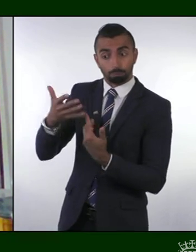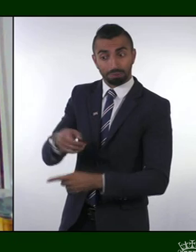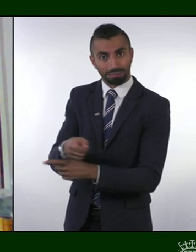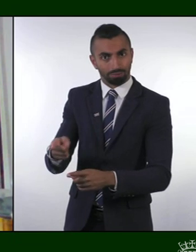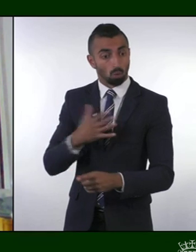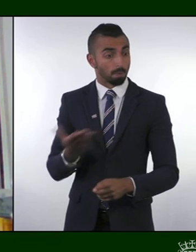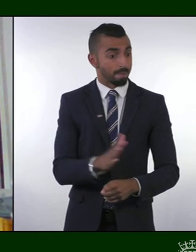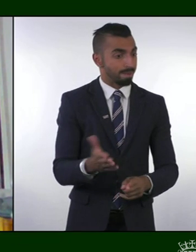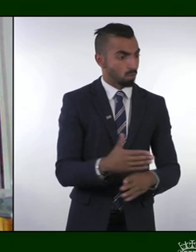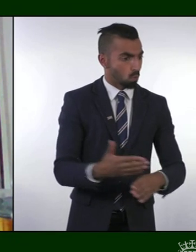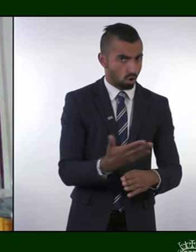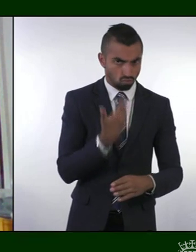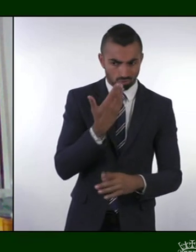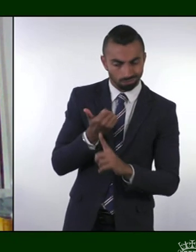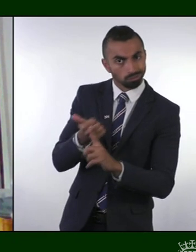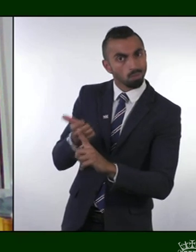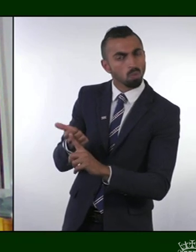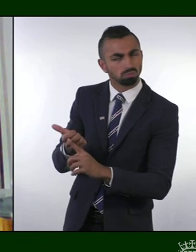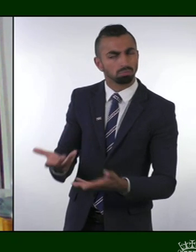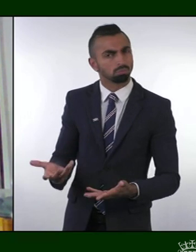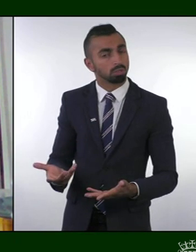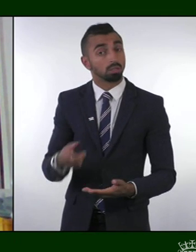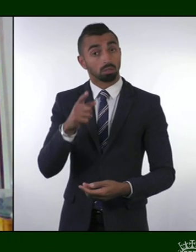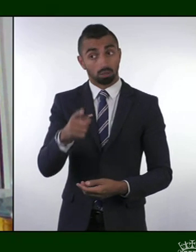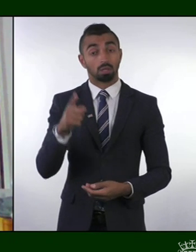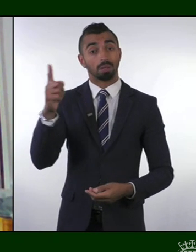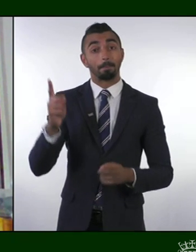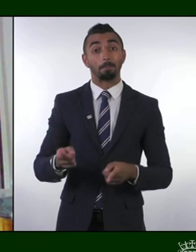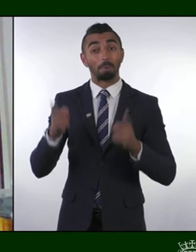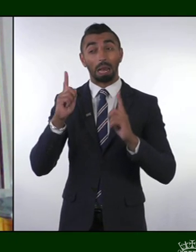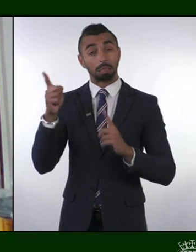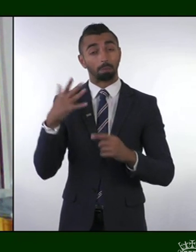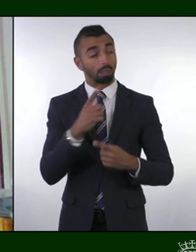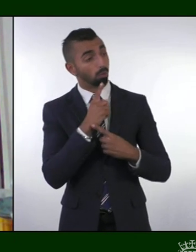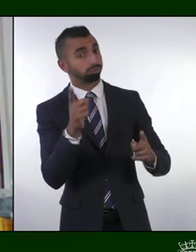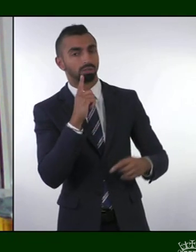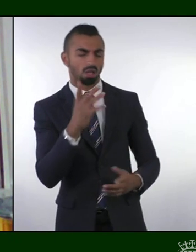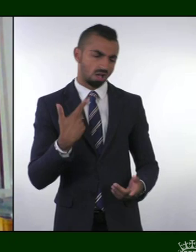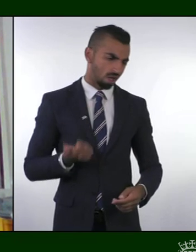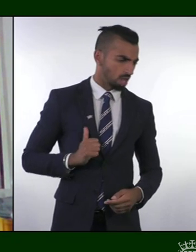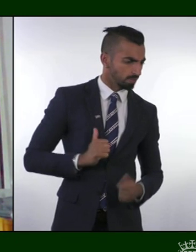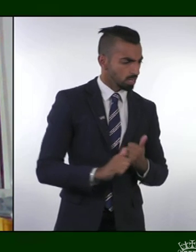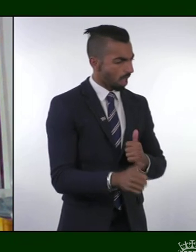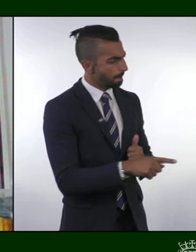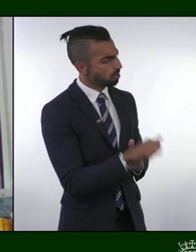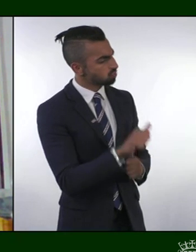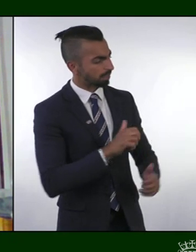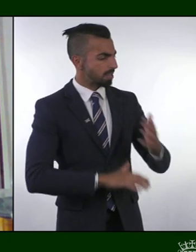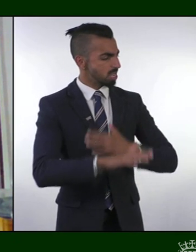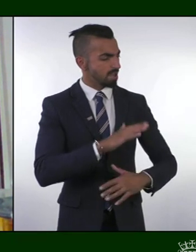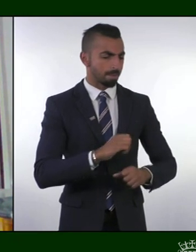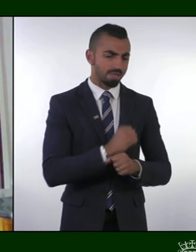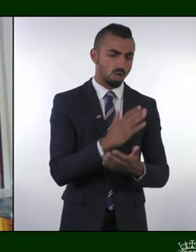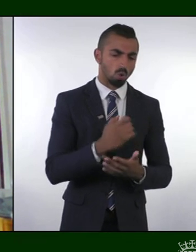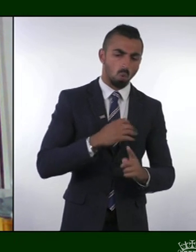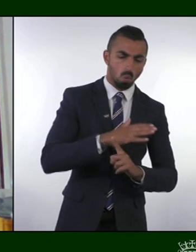Ministers have said they expect employers to do the right thing and ensure that workplaces are covid secure.